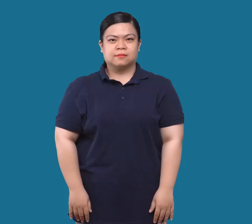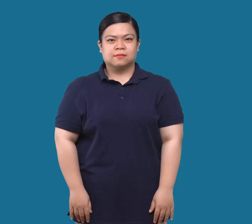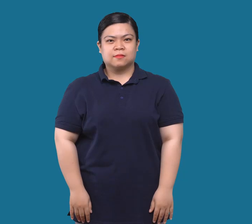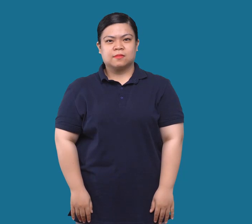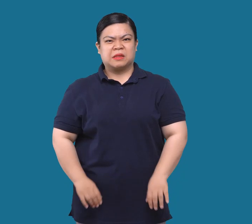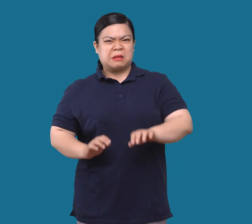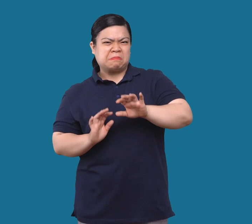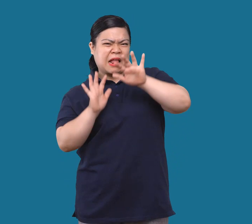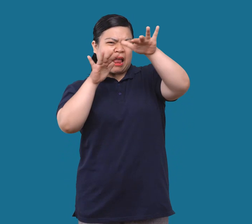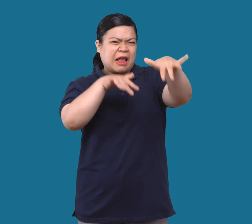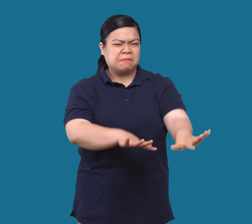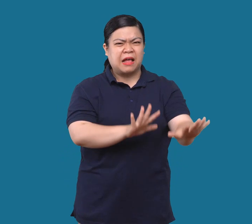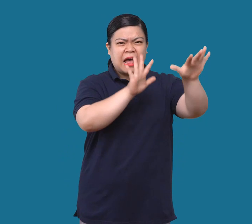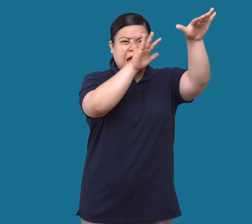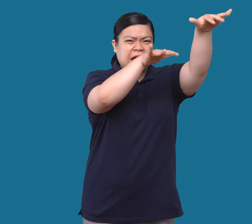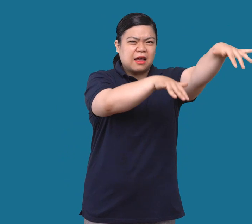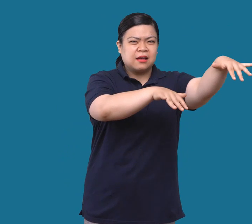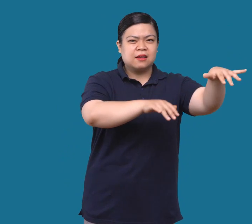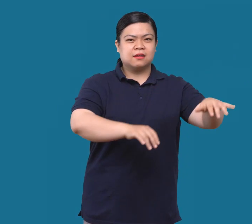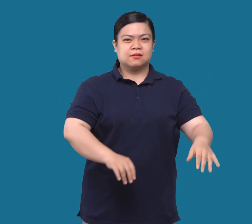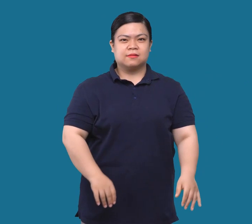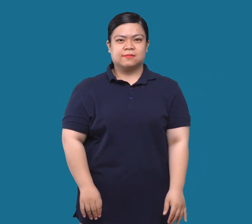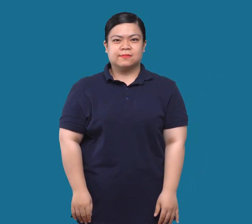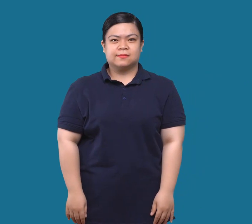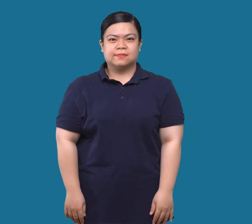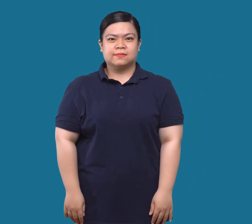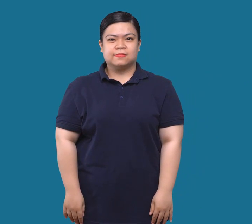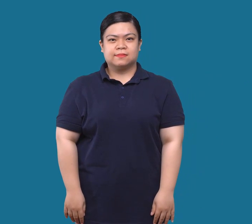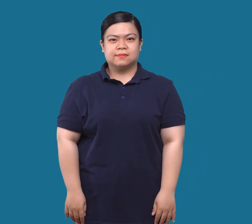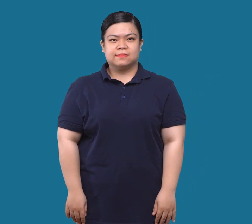sóng thần